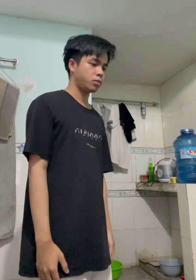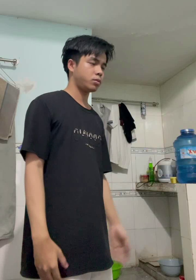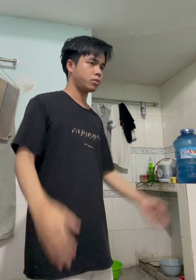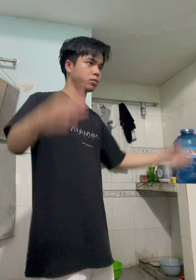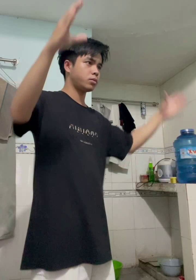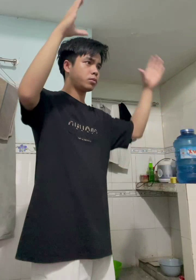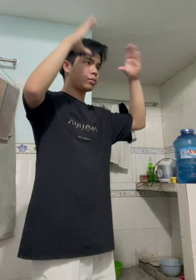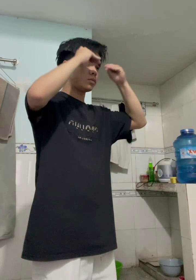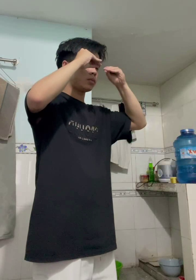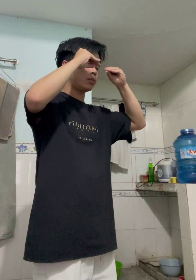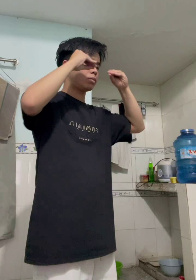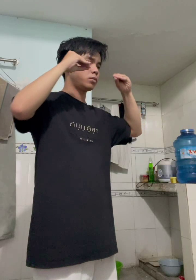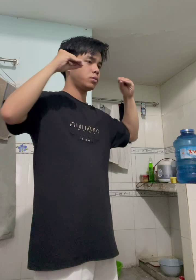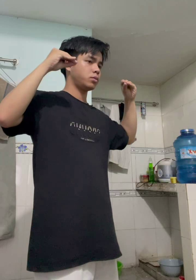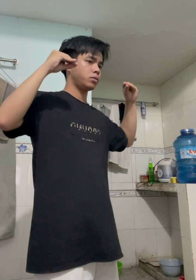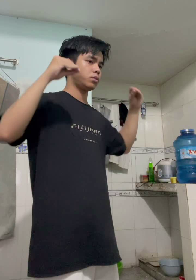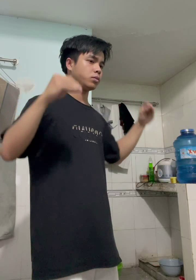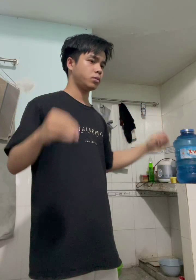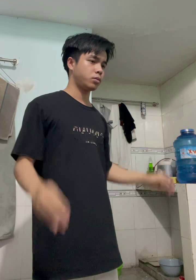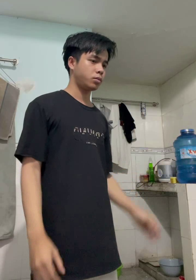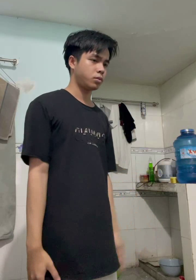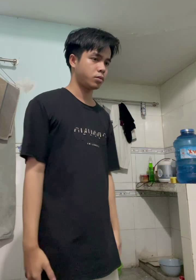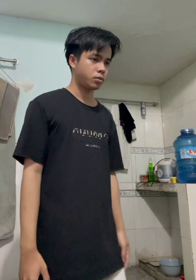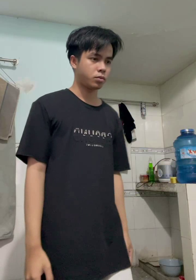buoi toi